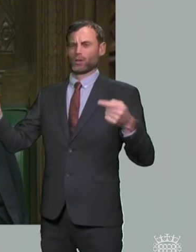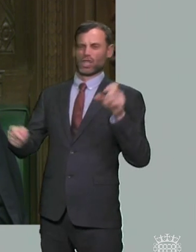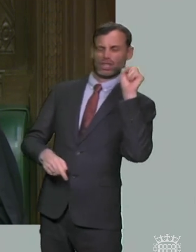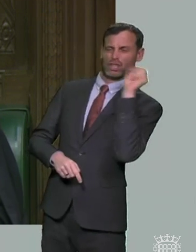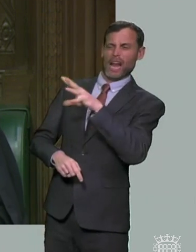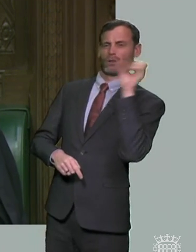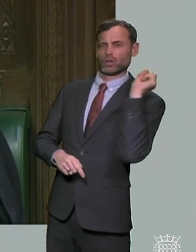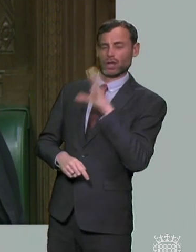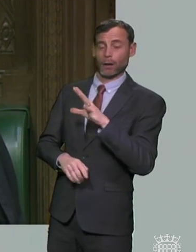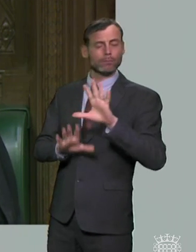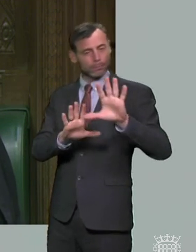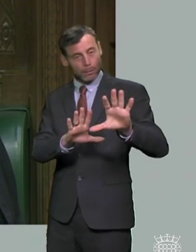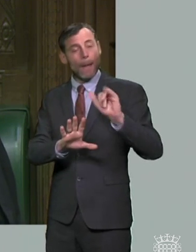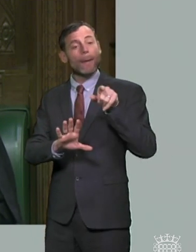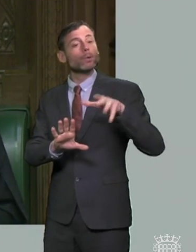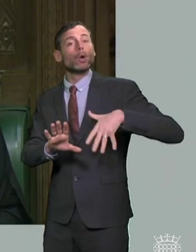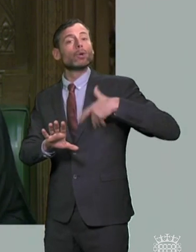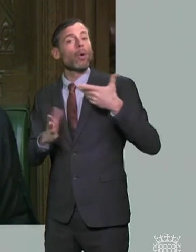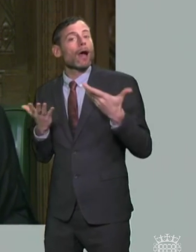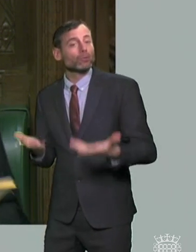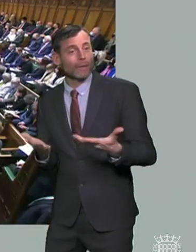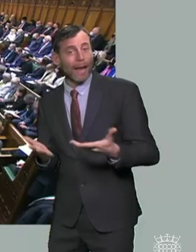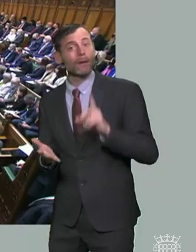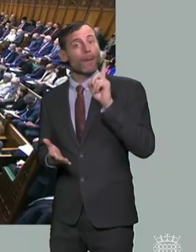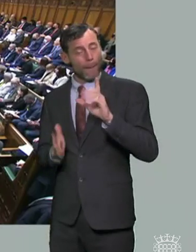You might not like the day, but this is the day that we have got.